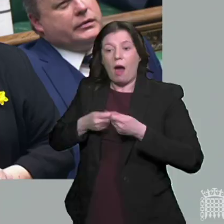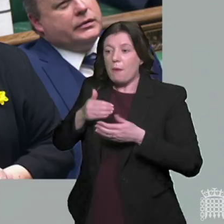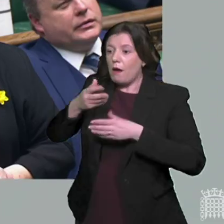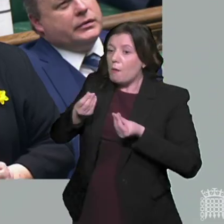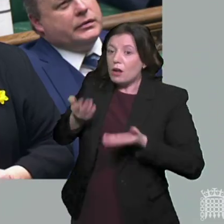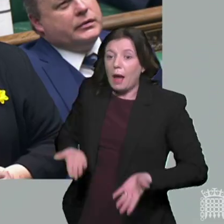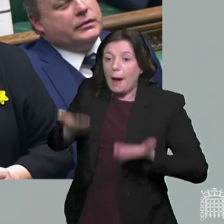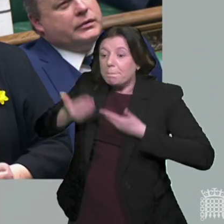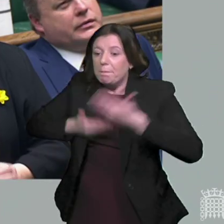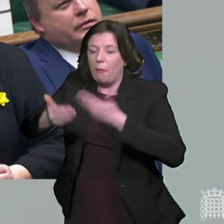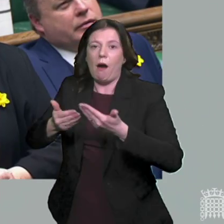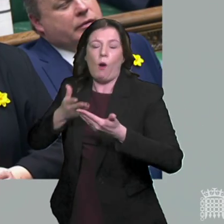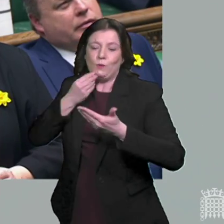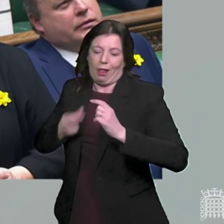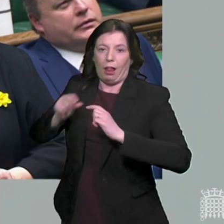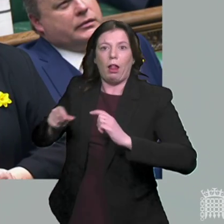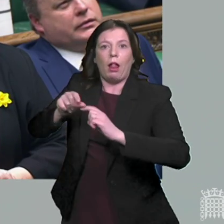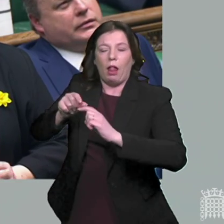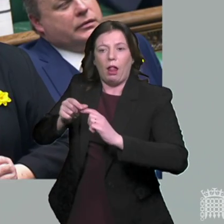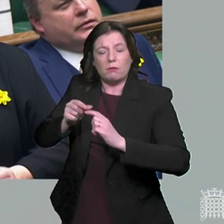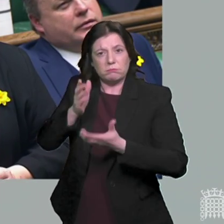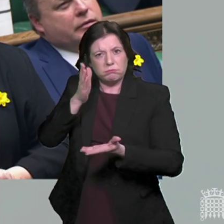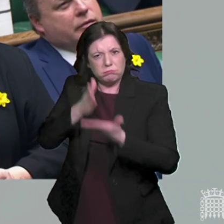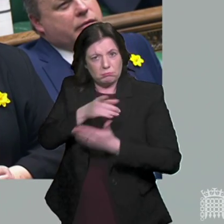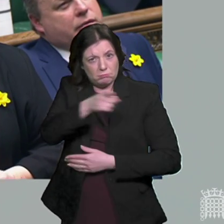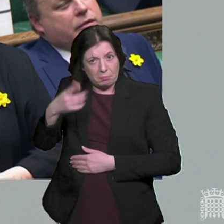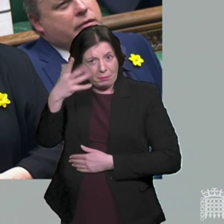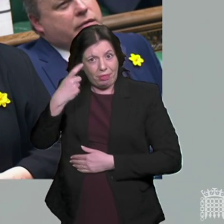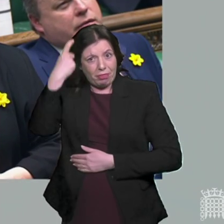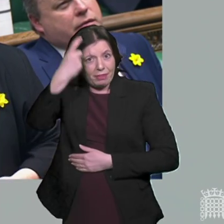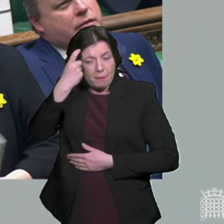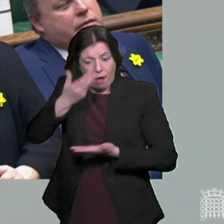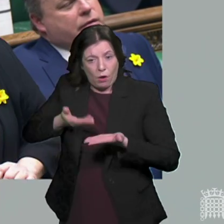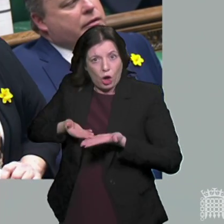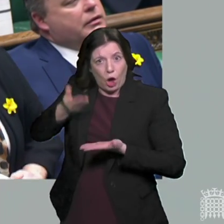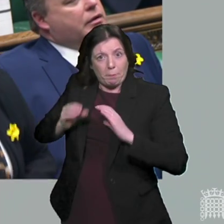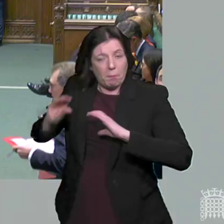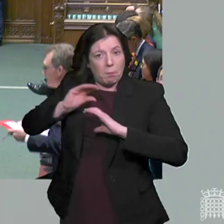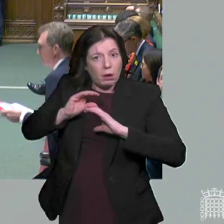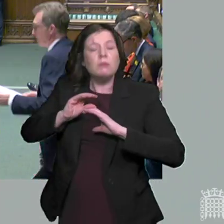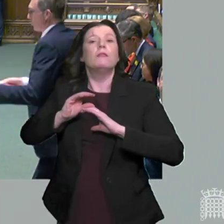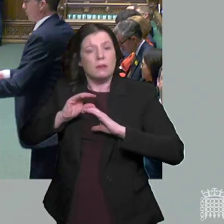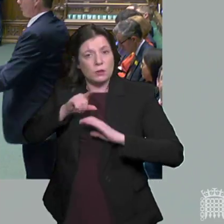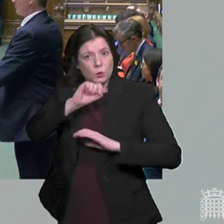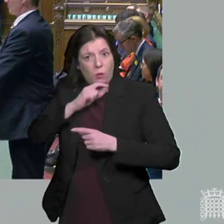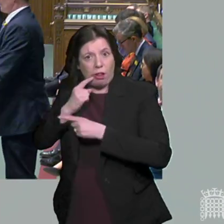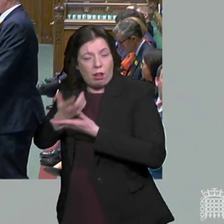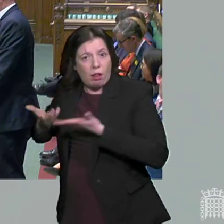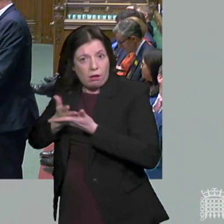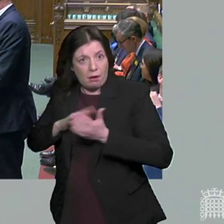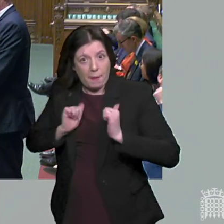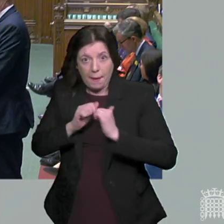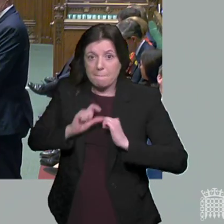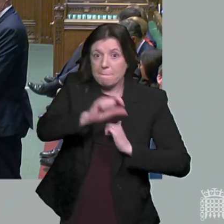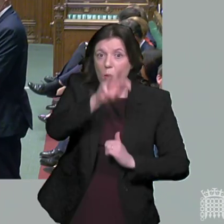Will the Secretary of State discuss the possibility of a pay uplift and its impact on Wales with Cabinet colleagues?